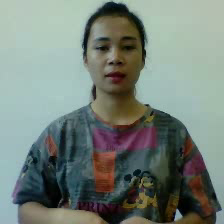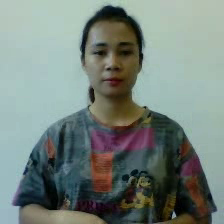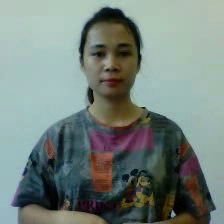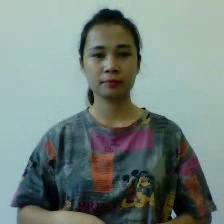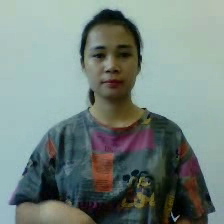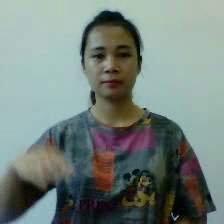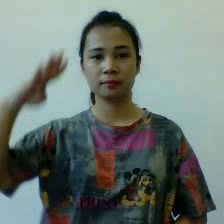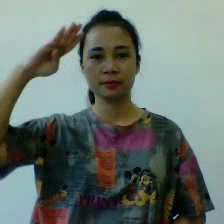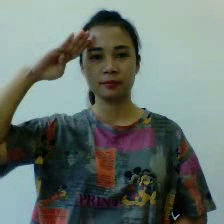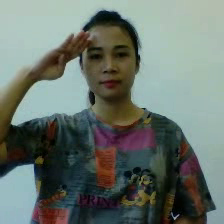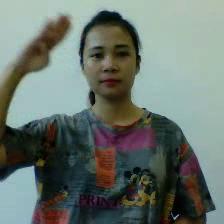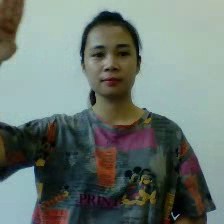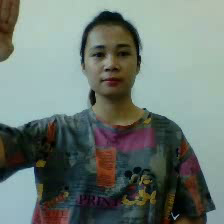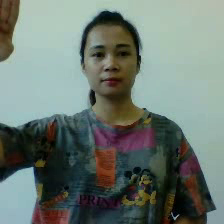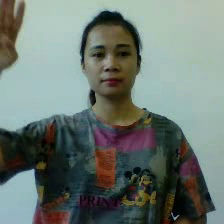Chào